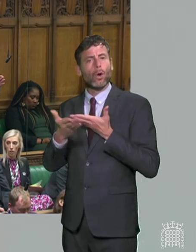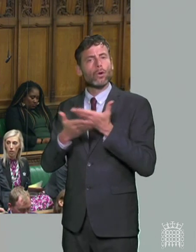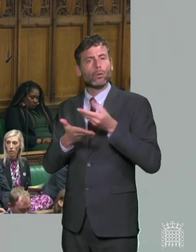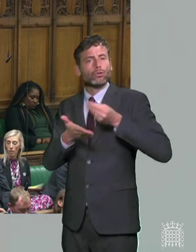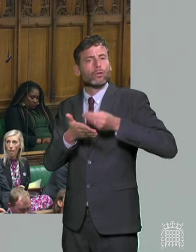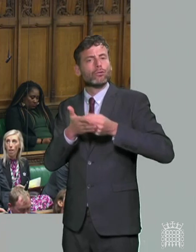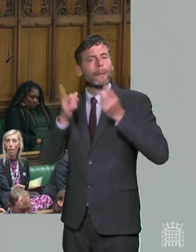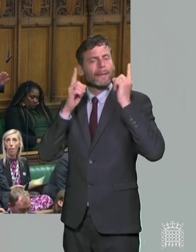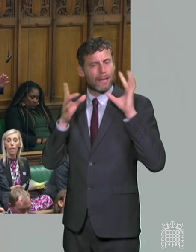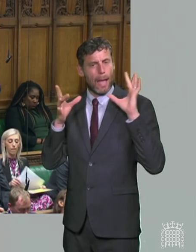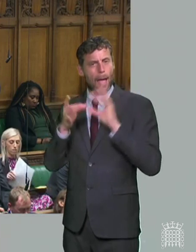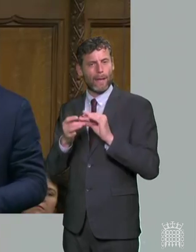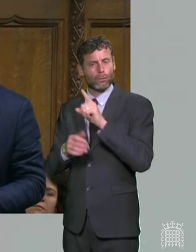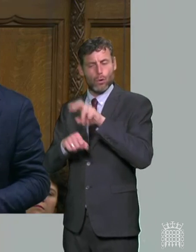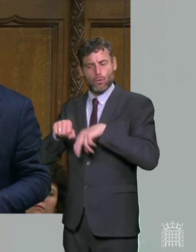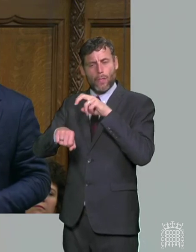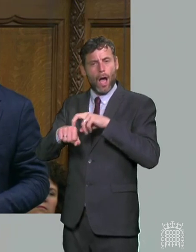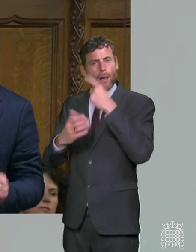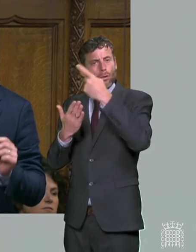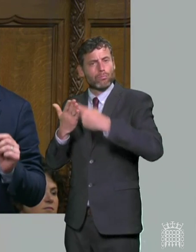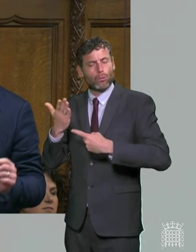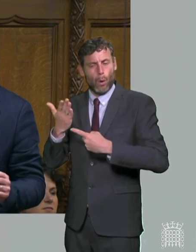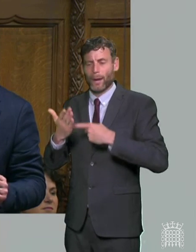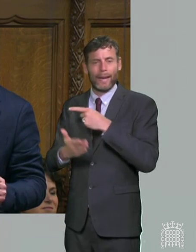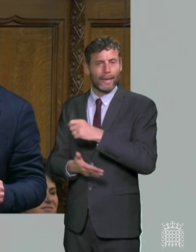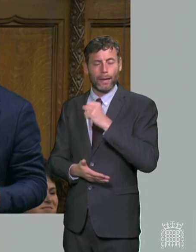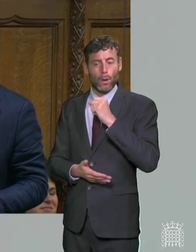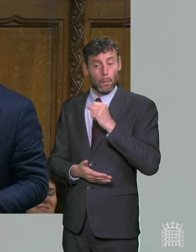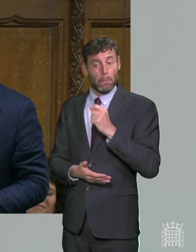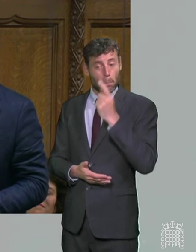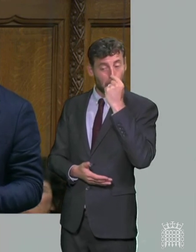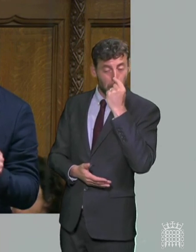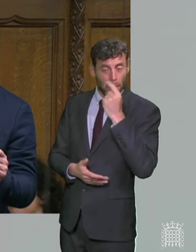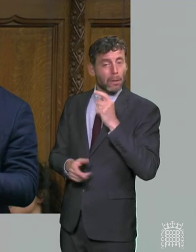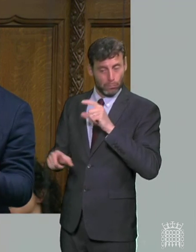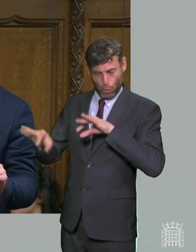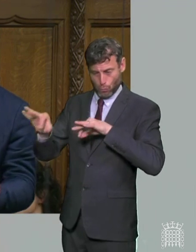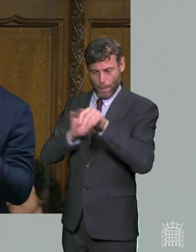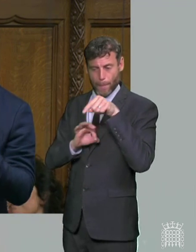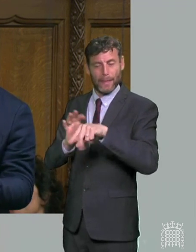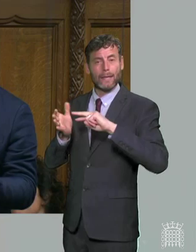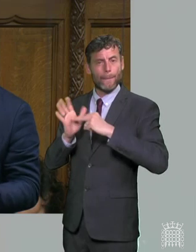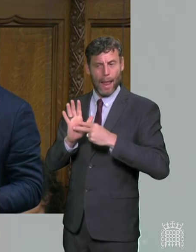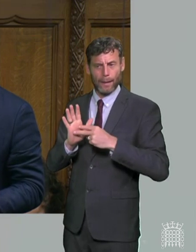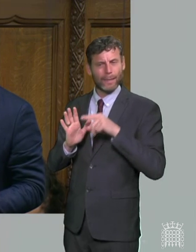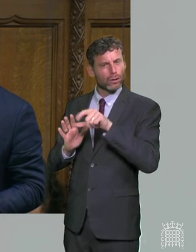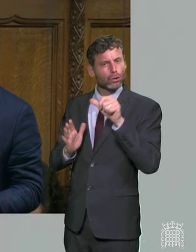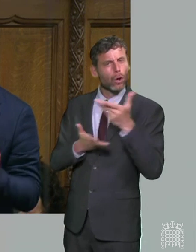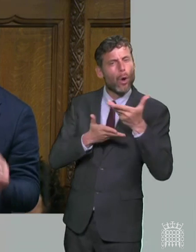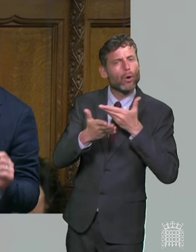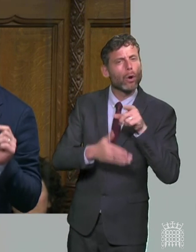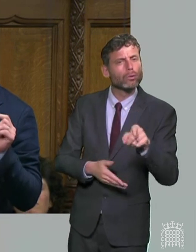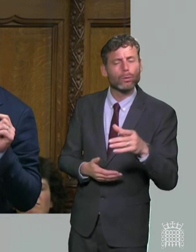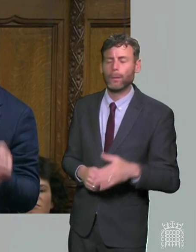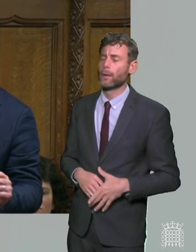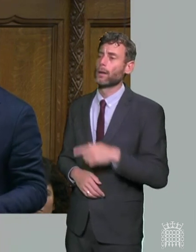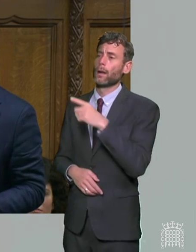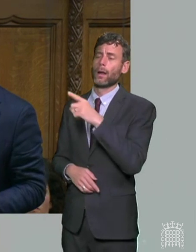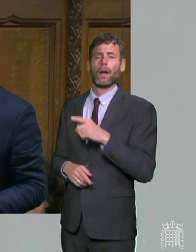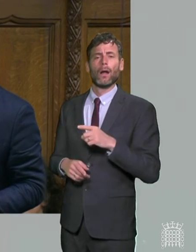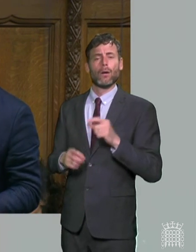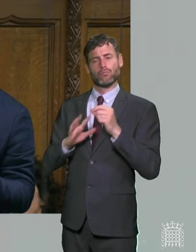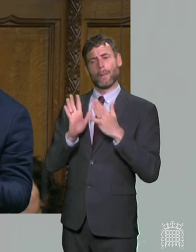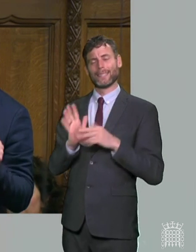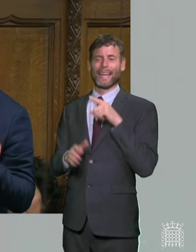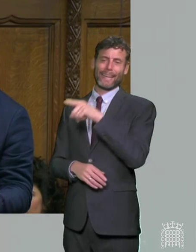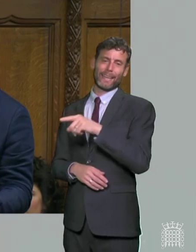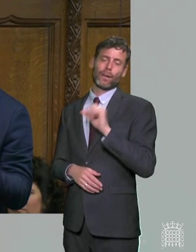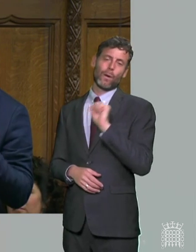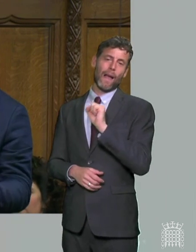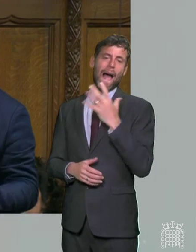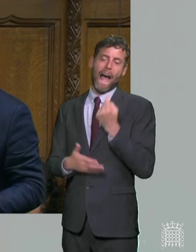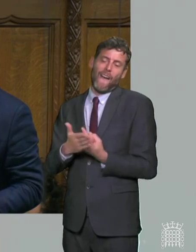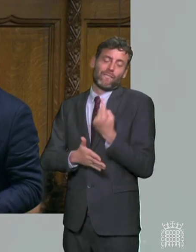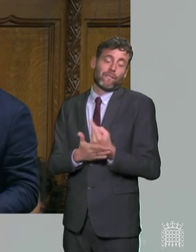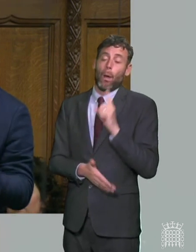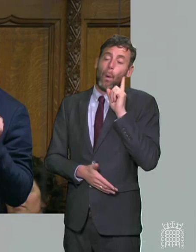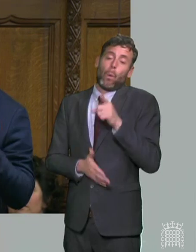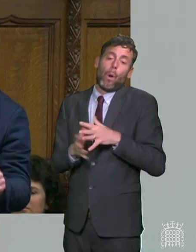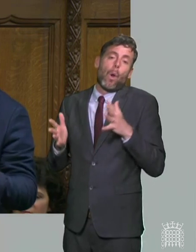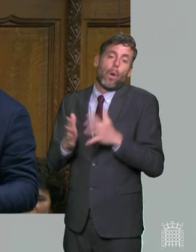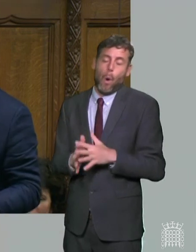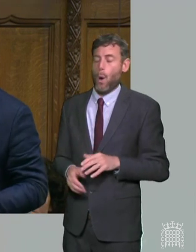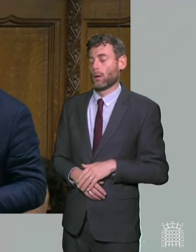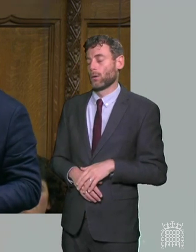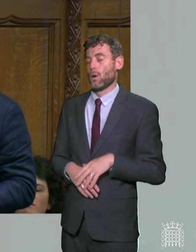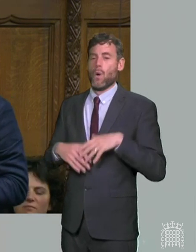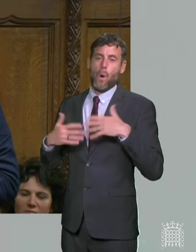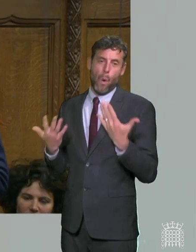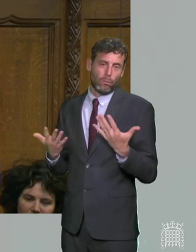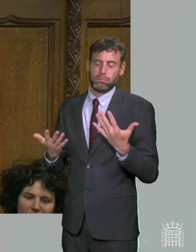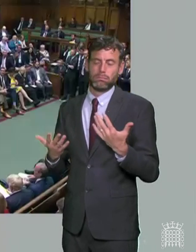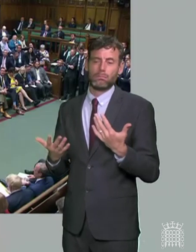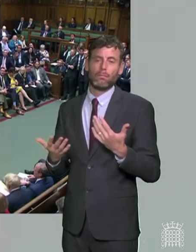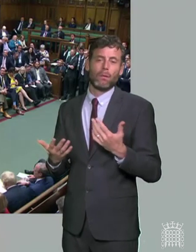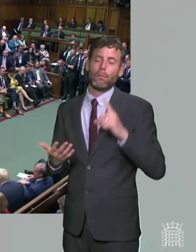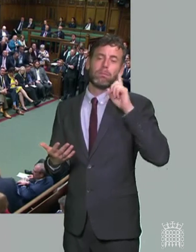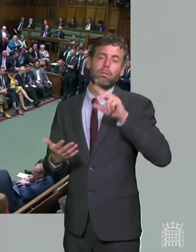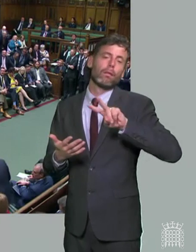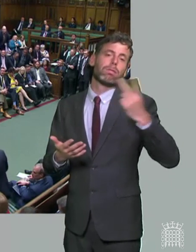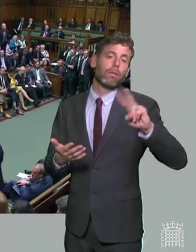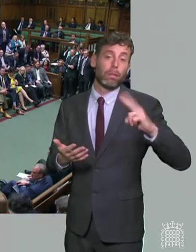This question might be a bit redundant, as the Prime Minister might not be around for very much longer, but given his record of casual lawbreaking, will he give a commitment to the people of Northern Ireland that he will not break international law any time soon?